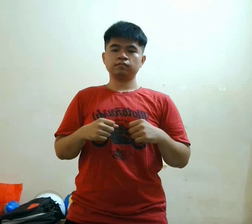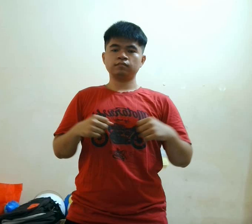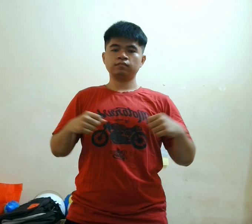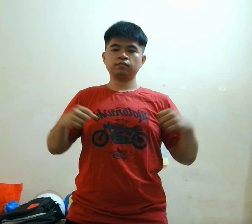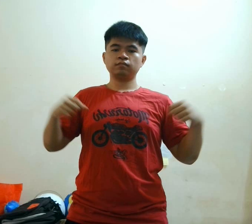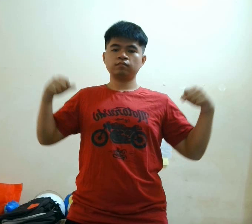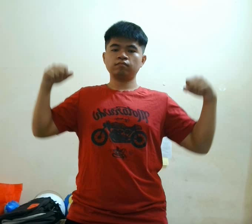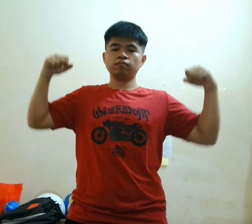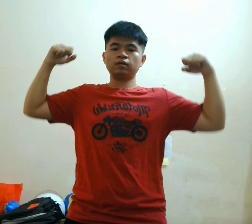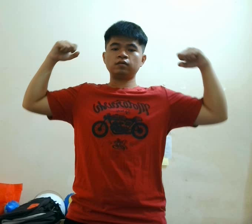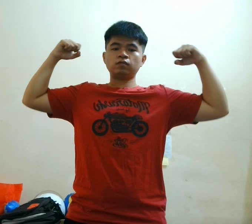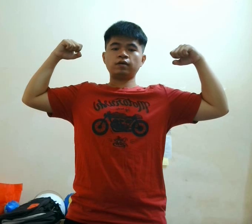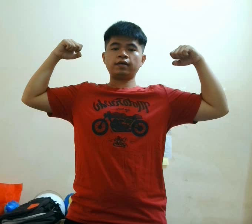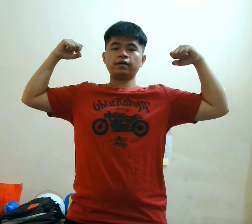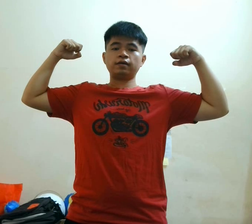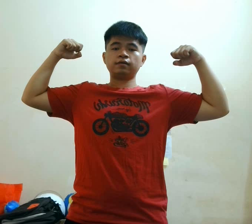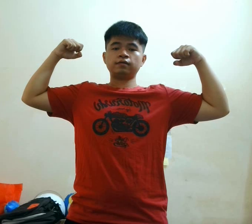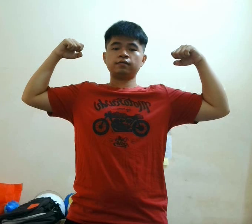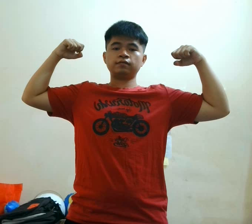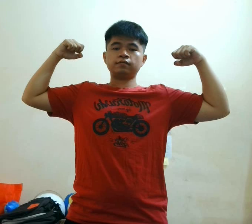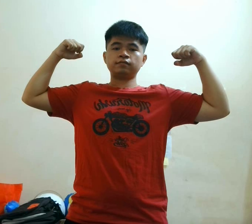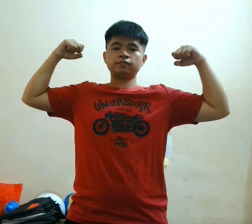minh khoe